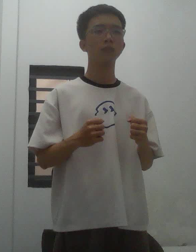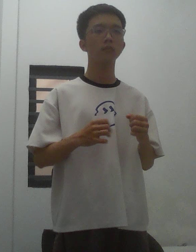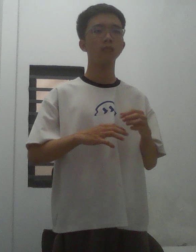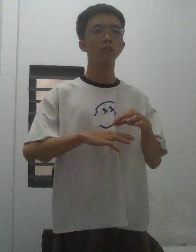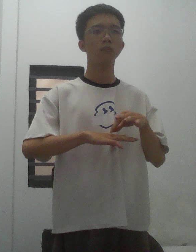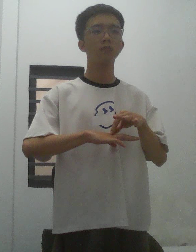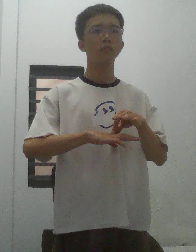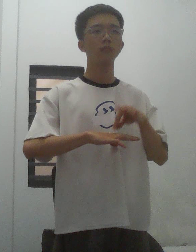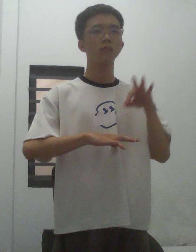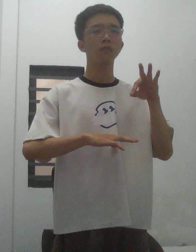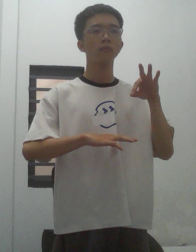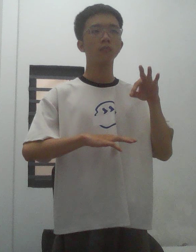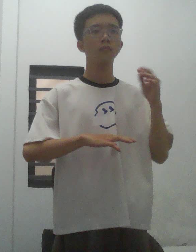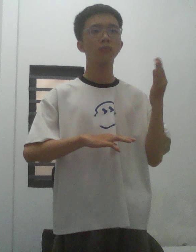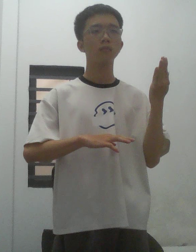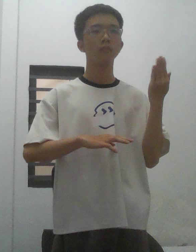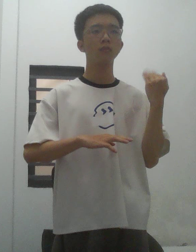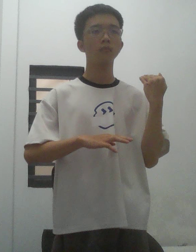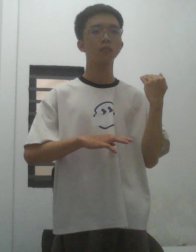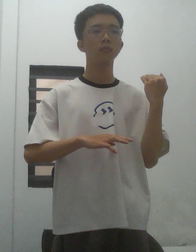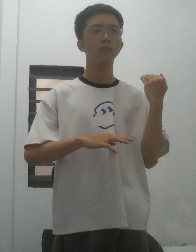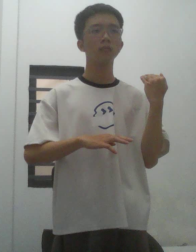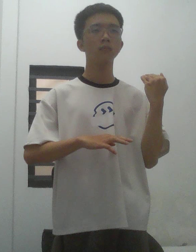tuan truoc